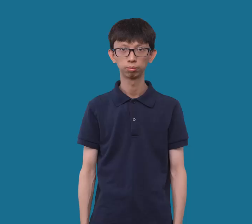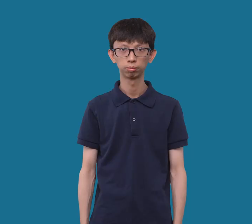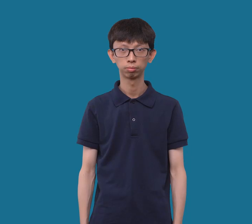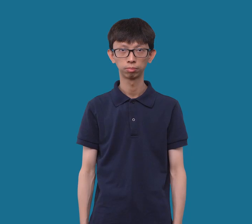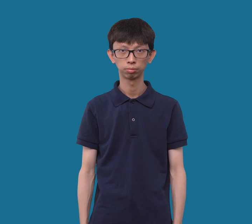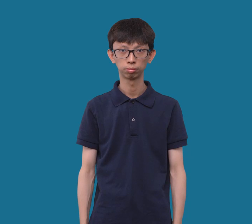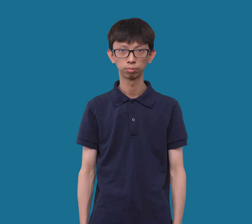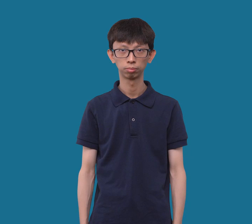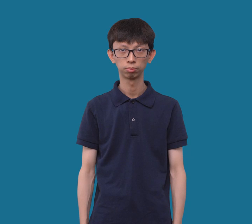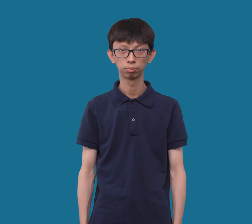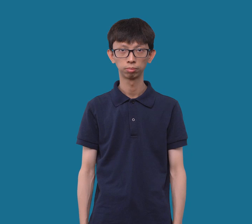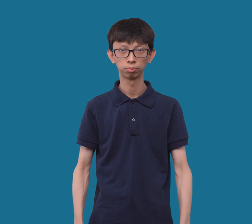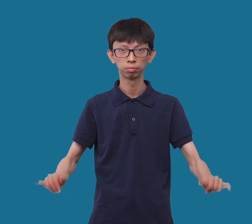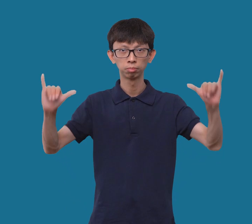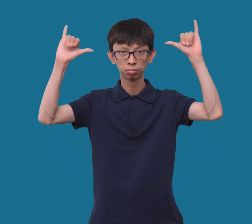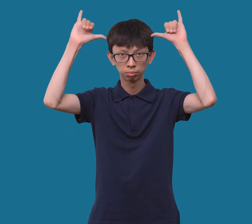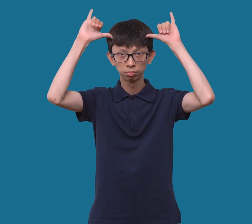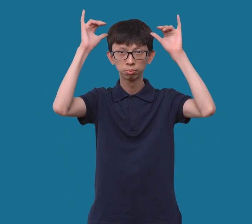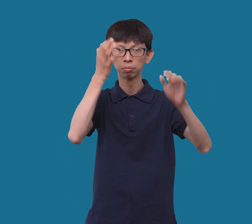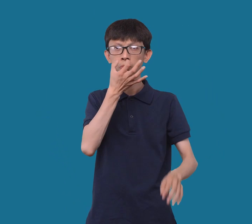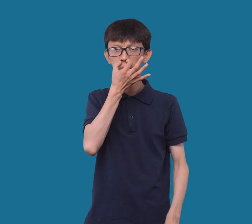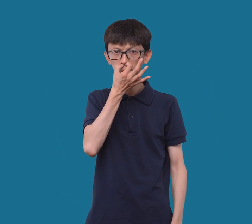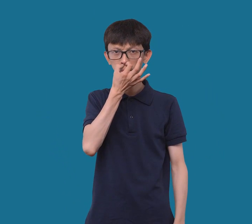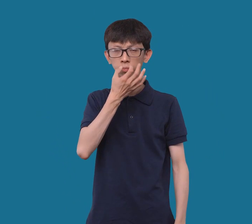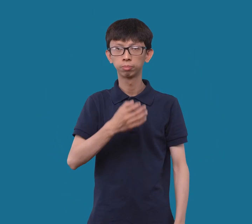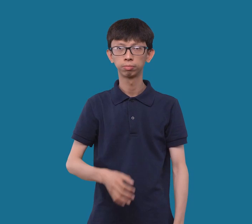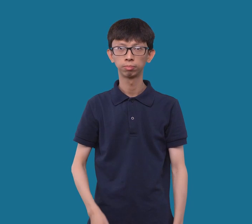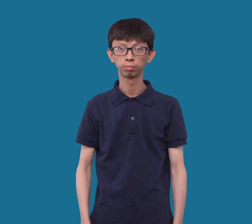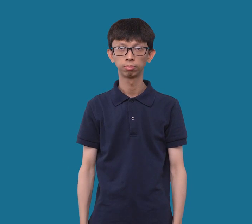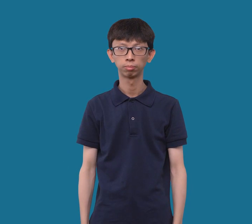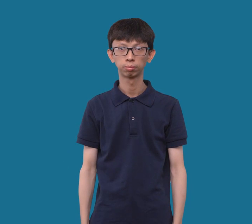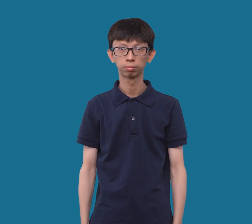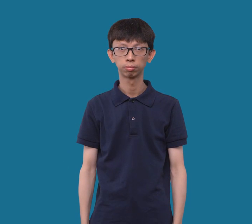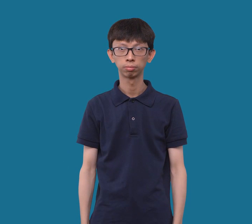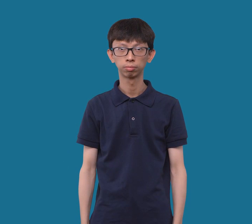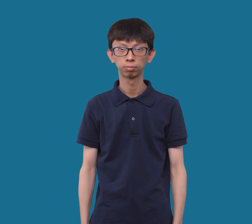bò tót